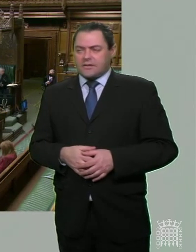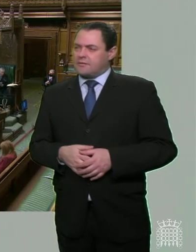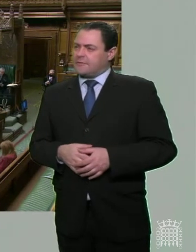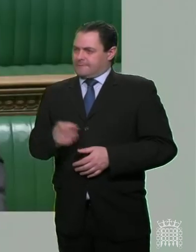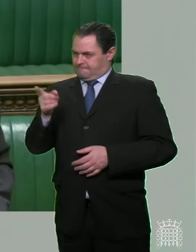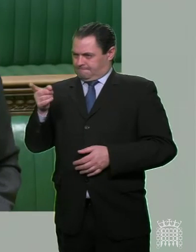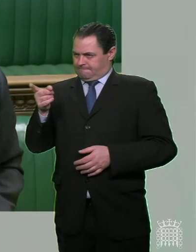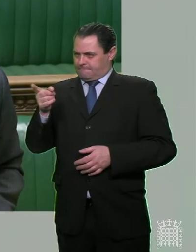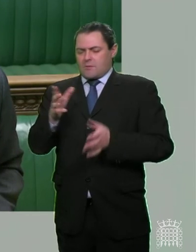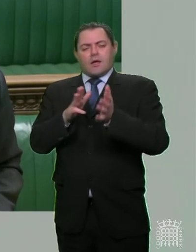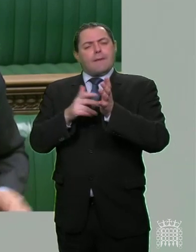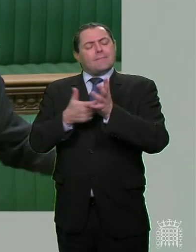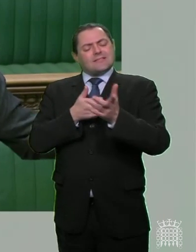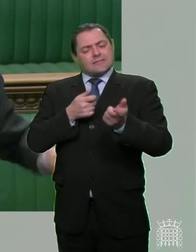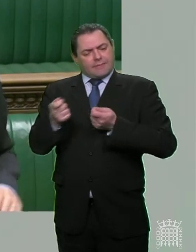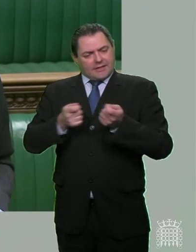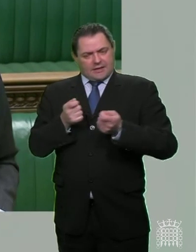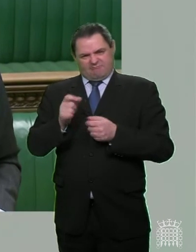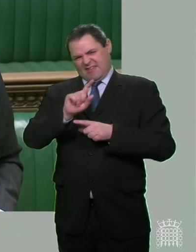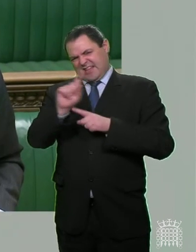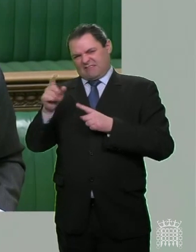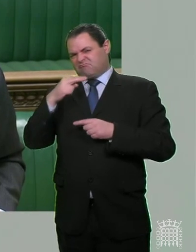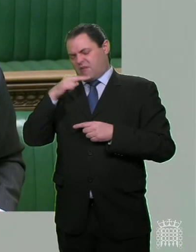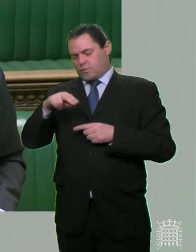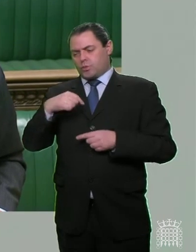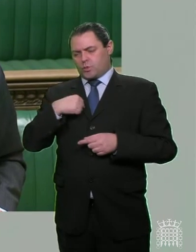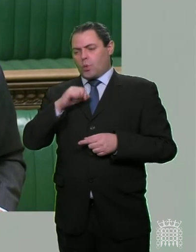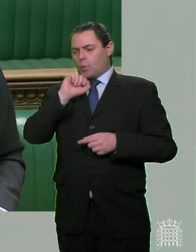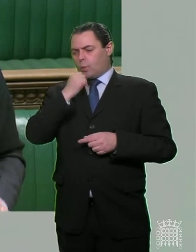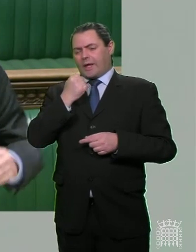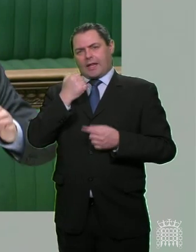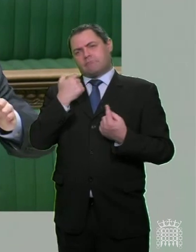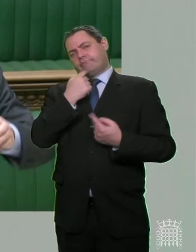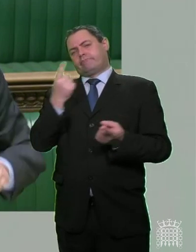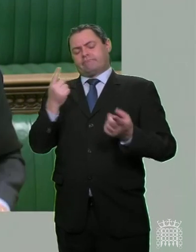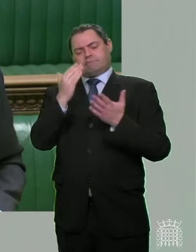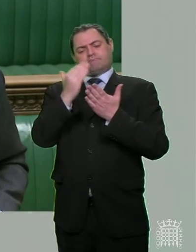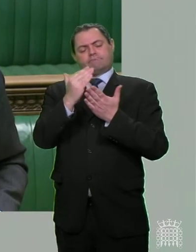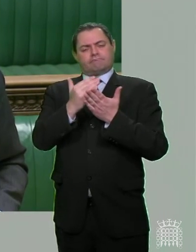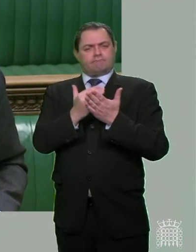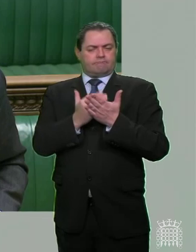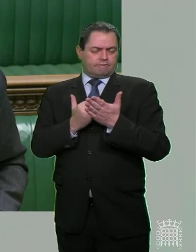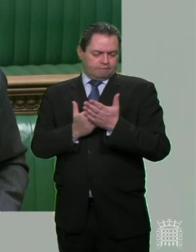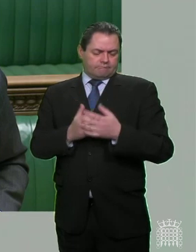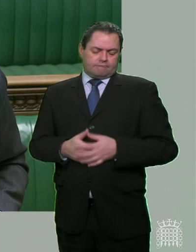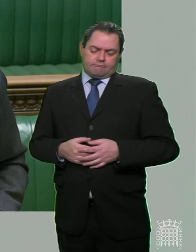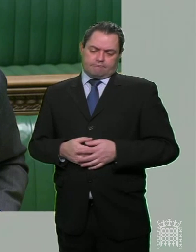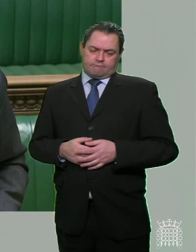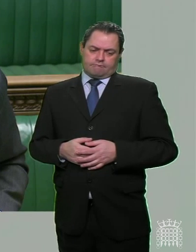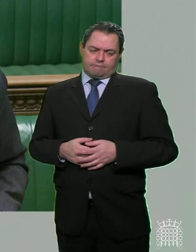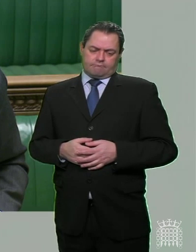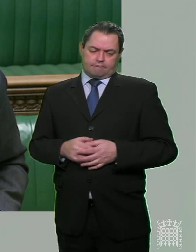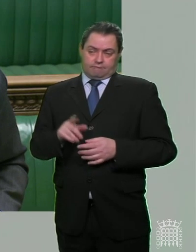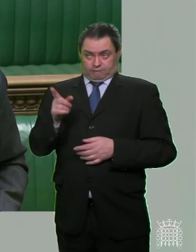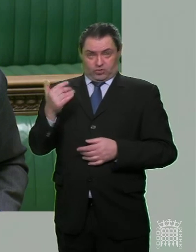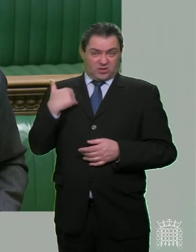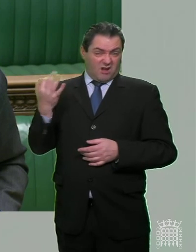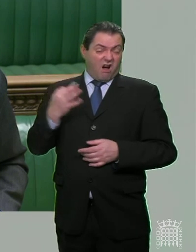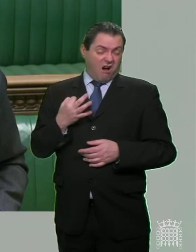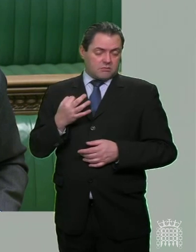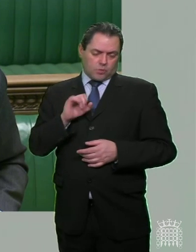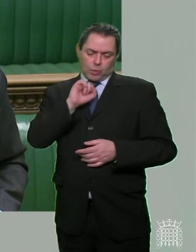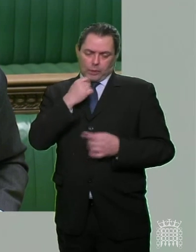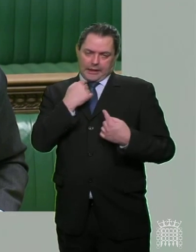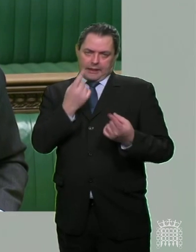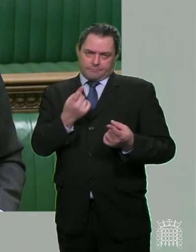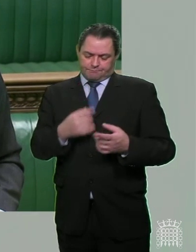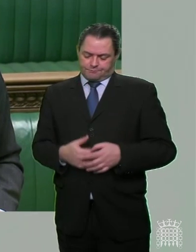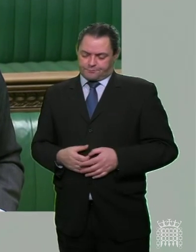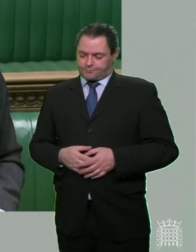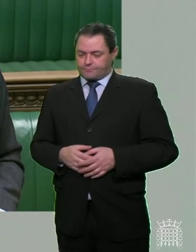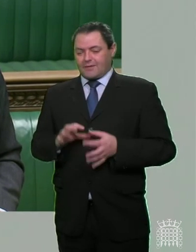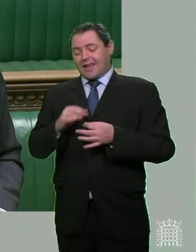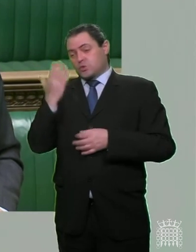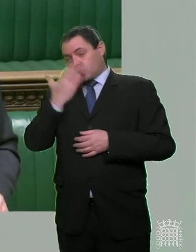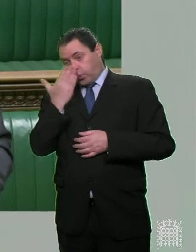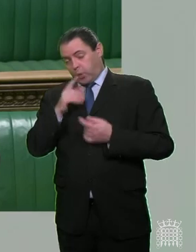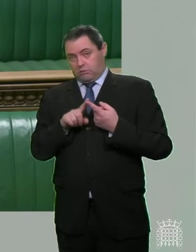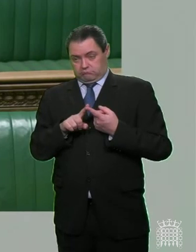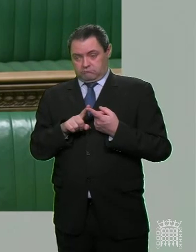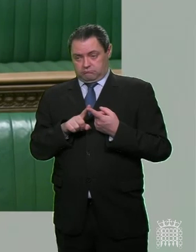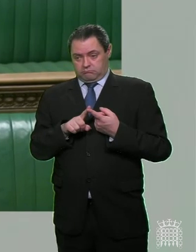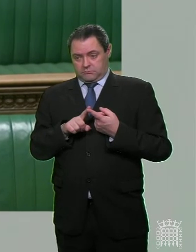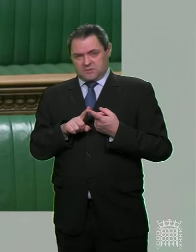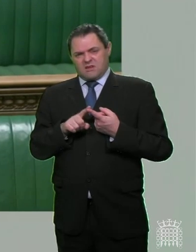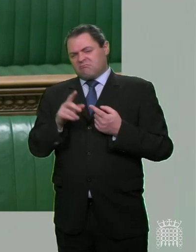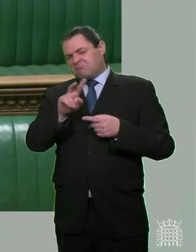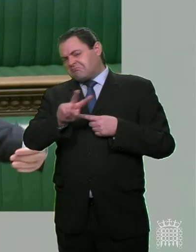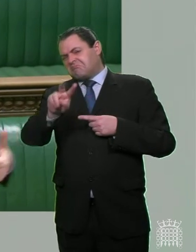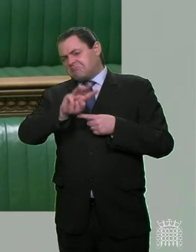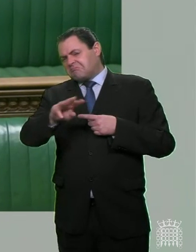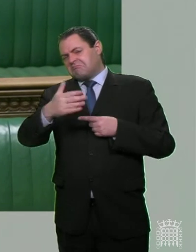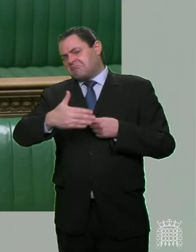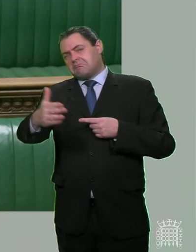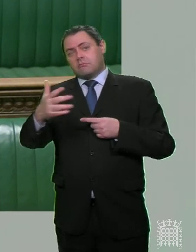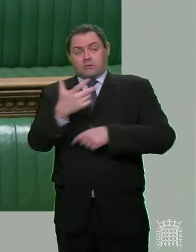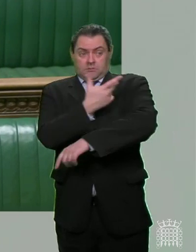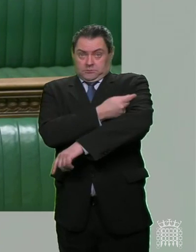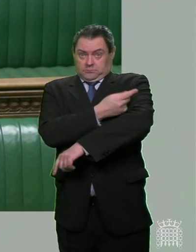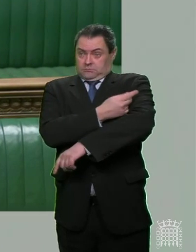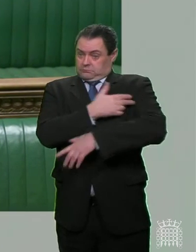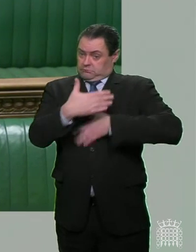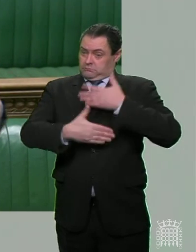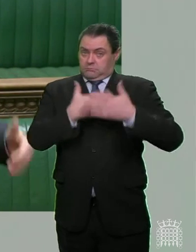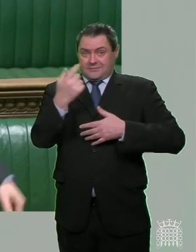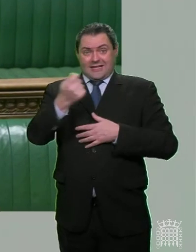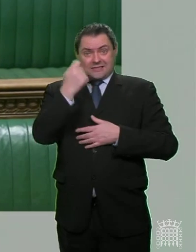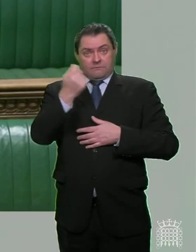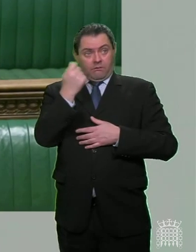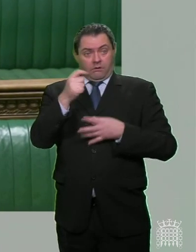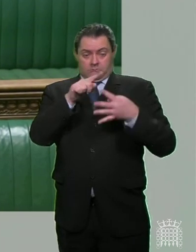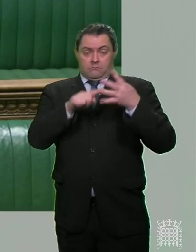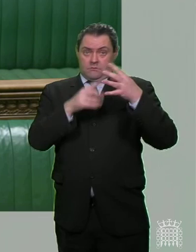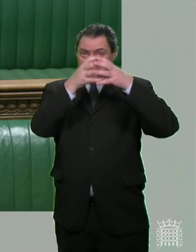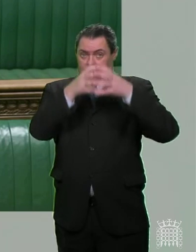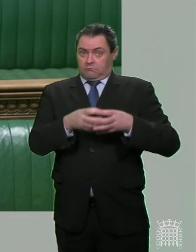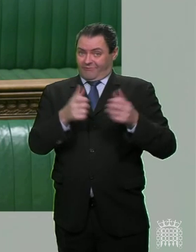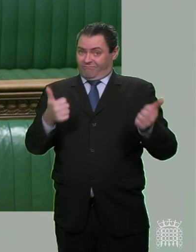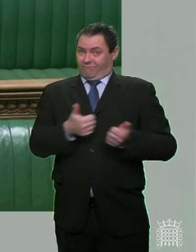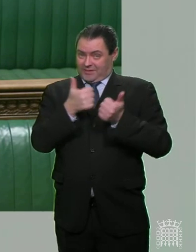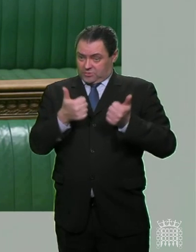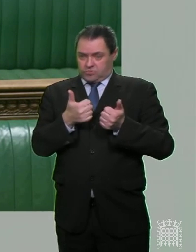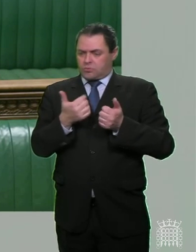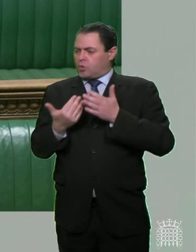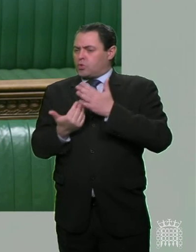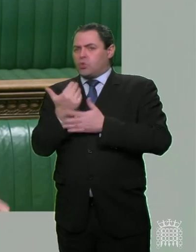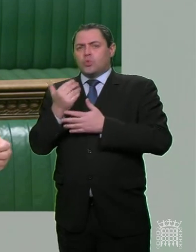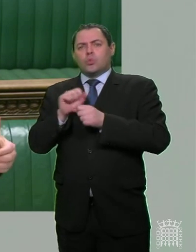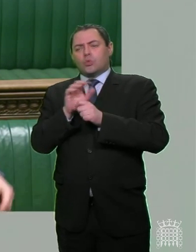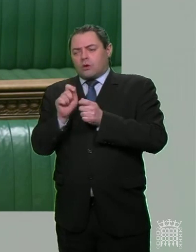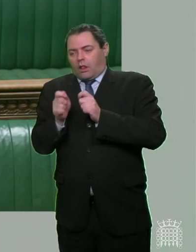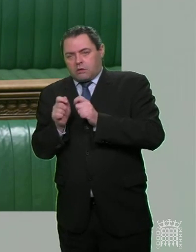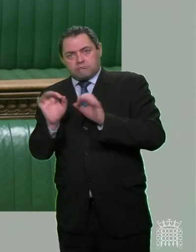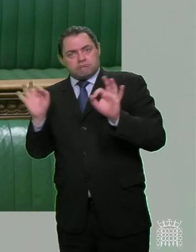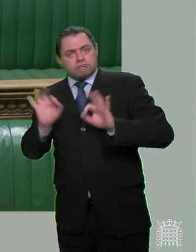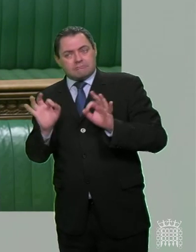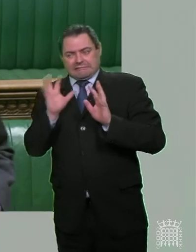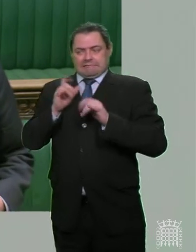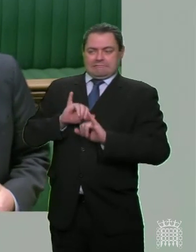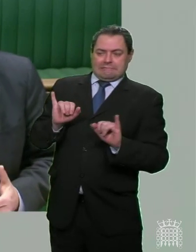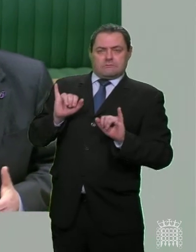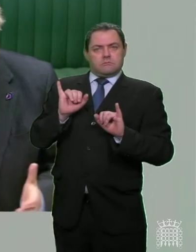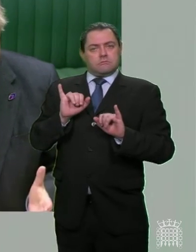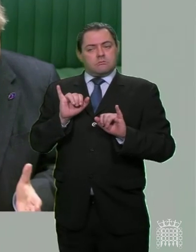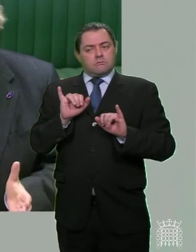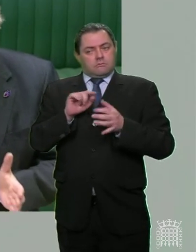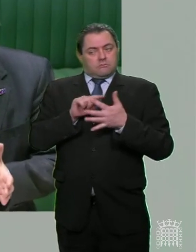In a few moments, later this afternoon, I will set out in more detail what my honourable Friend would like to know about our approach to schools, and in the course of the next few weeks, assuming that the vaccine roll-out continues well, and assuming that we do not find new variants of concern or have to change our calculations,